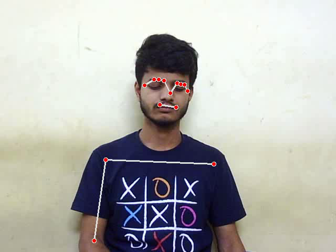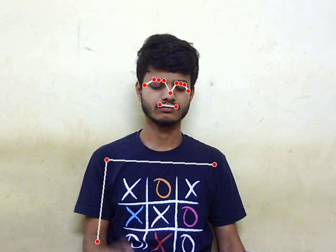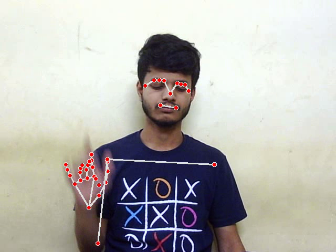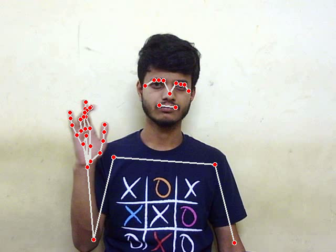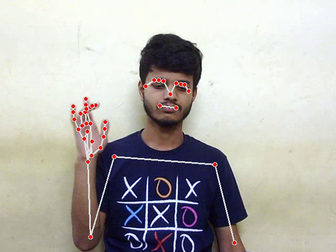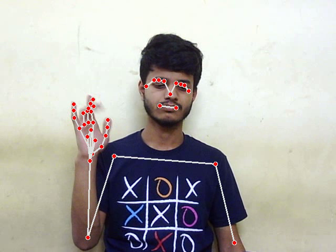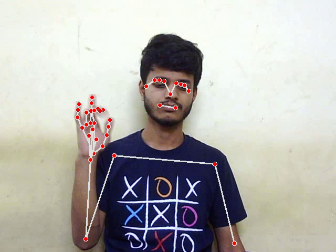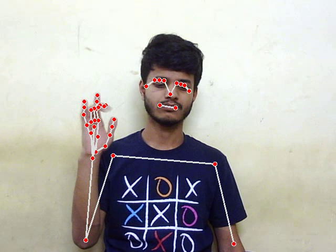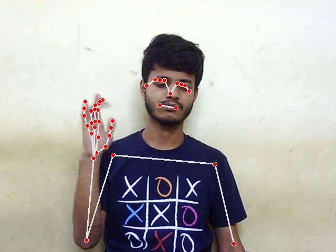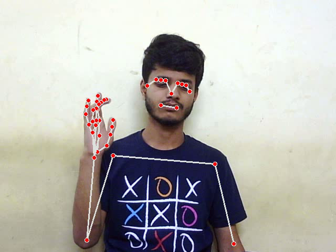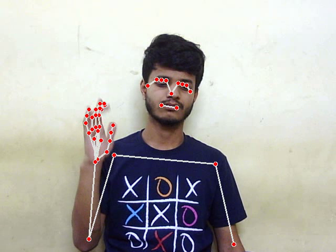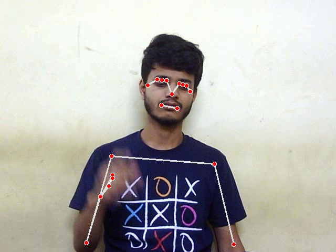why